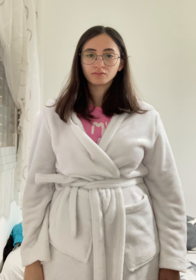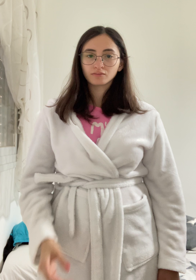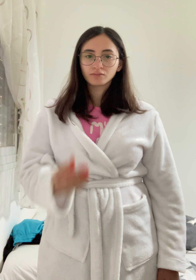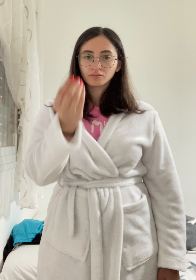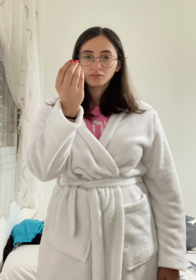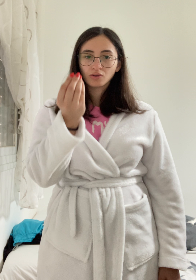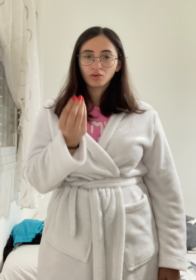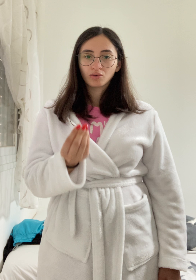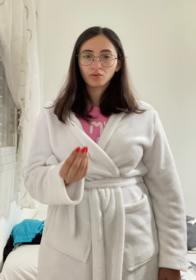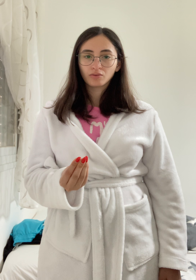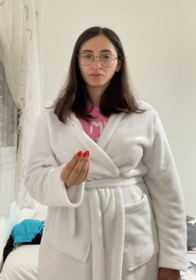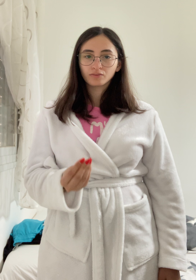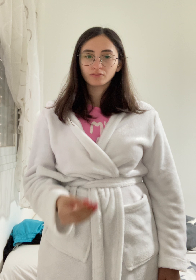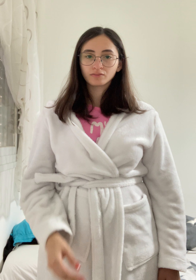טוב